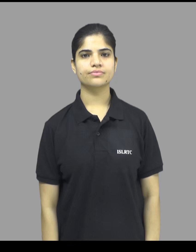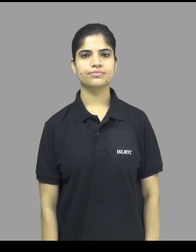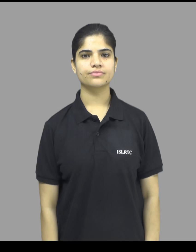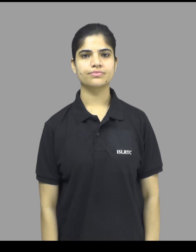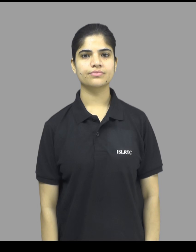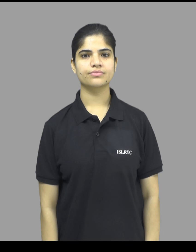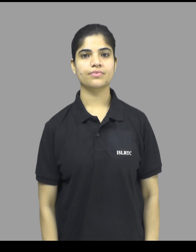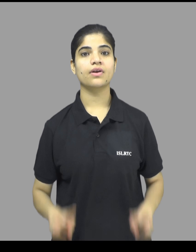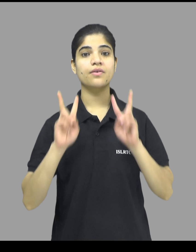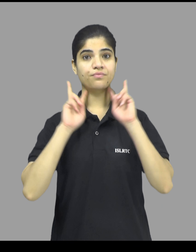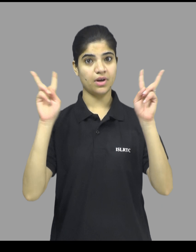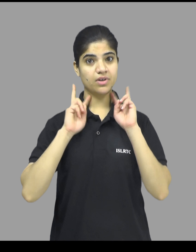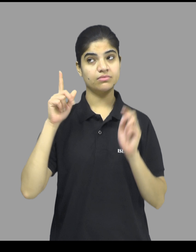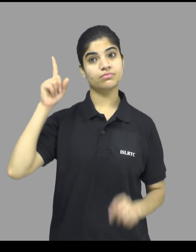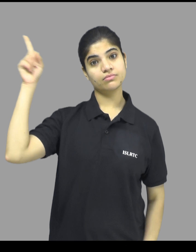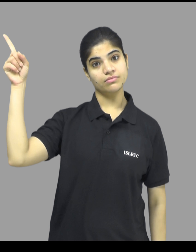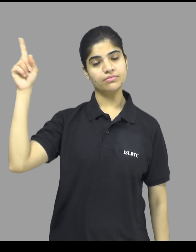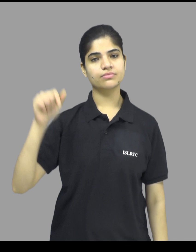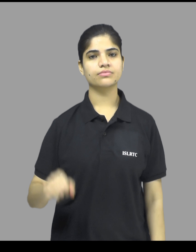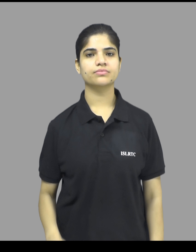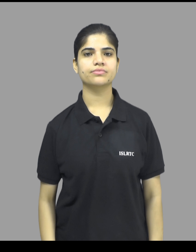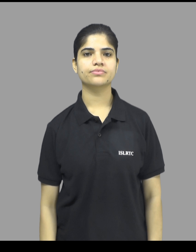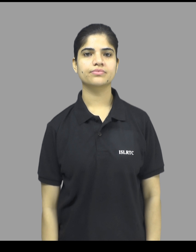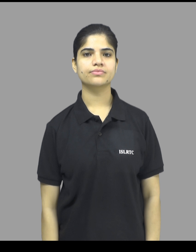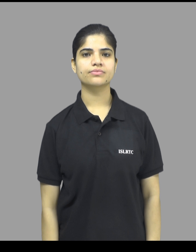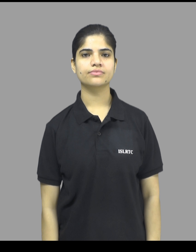Varanasi